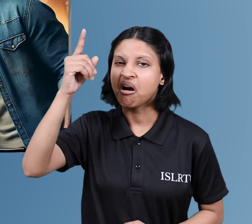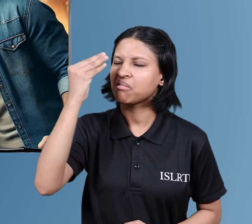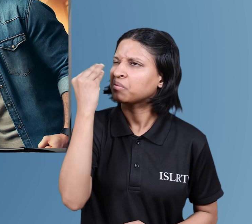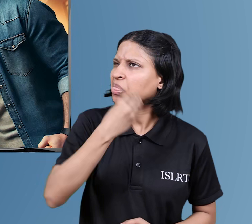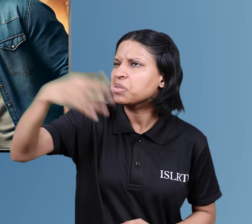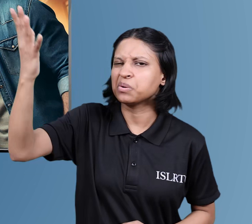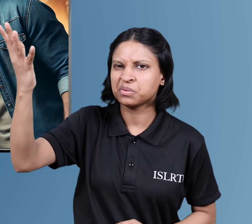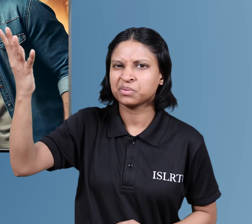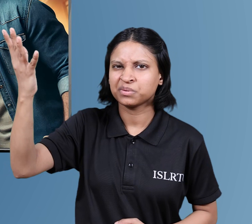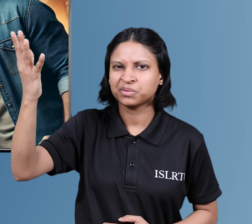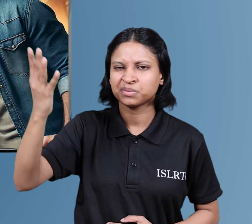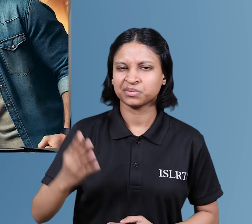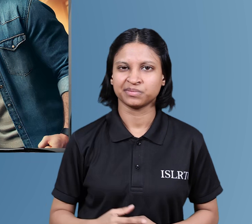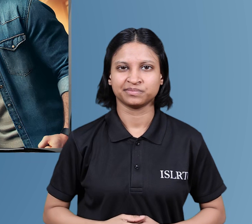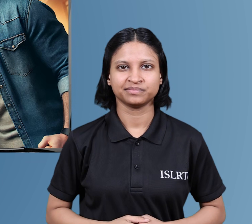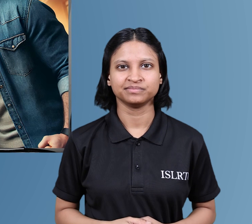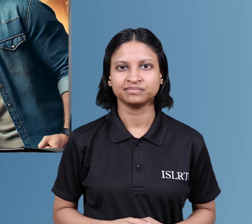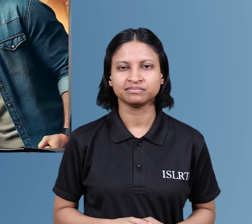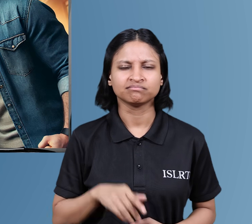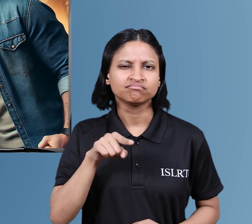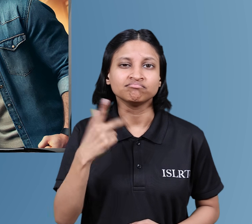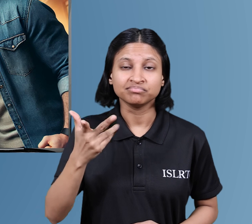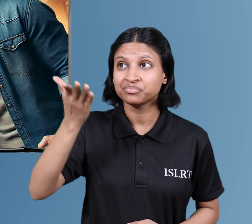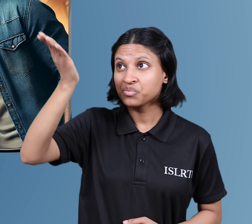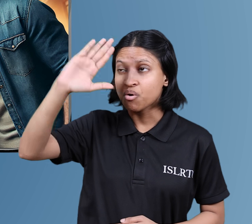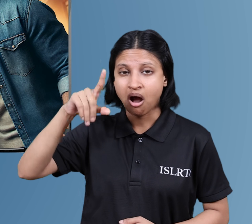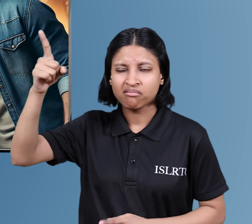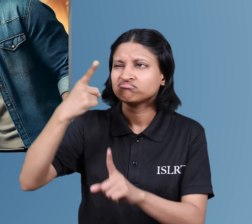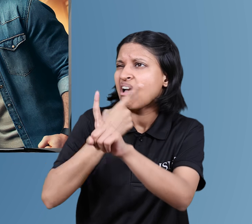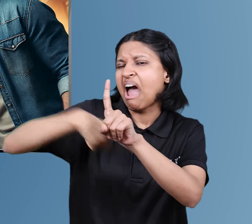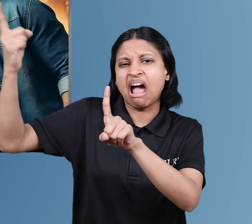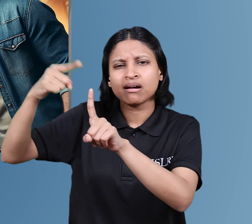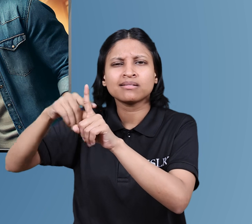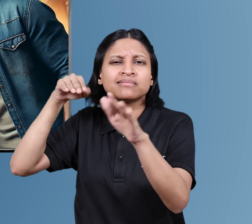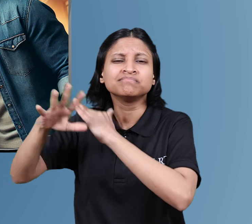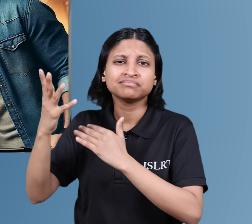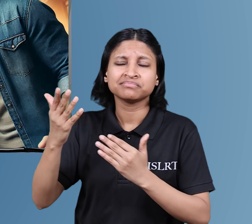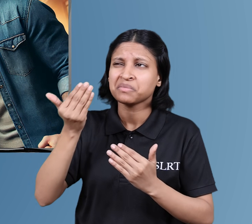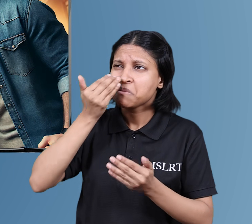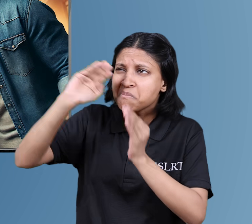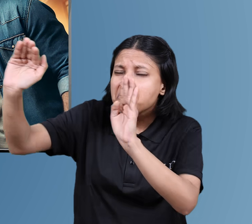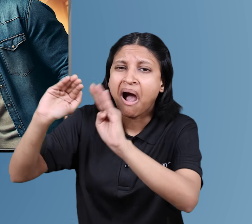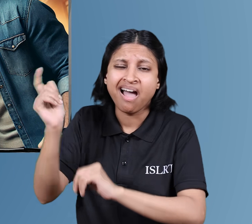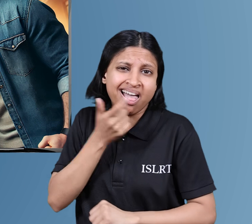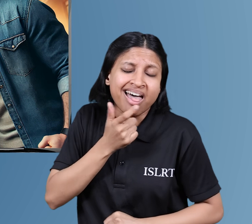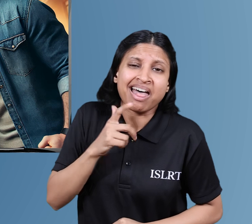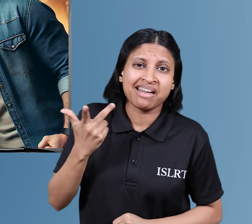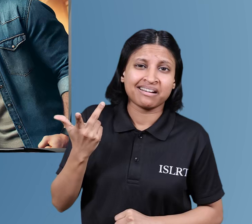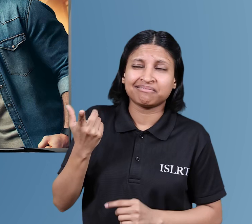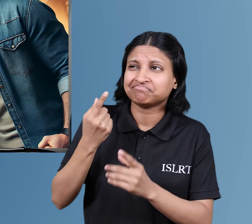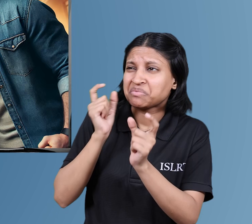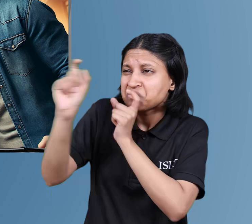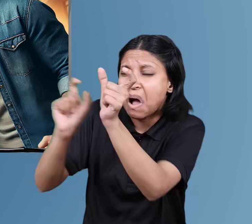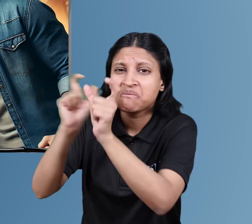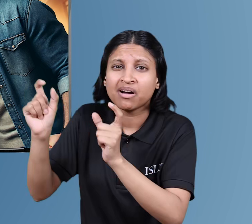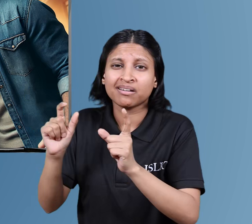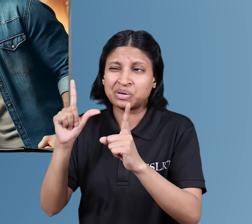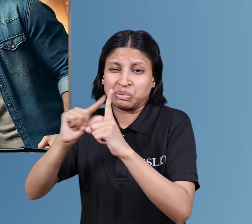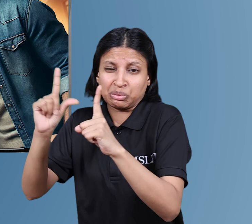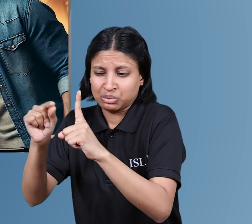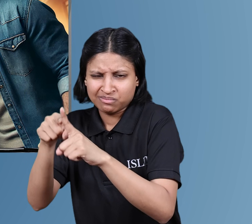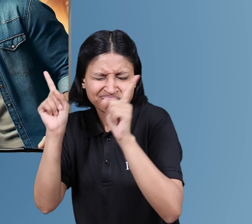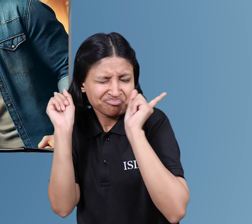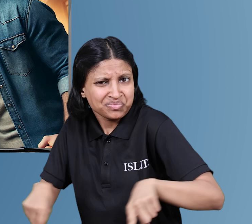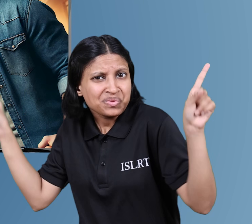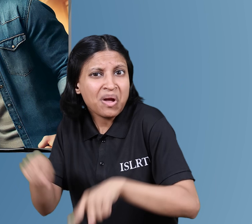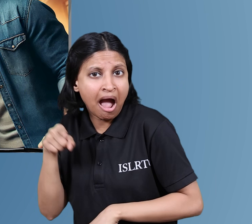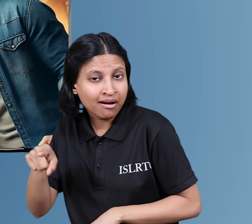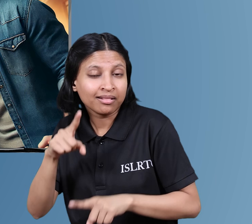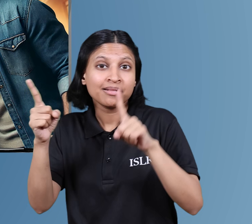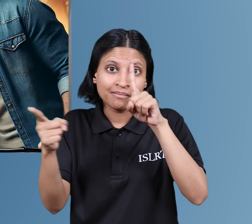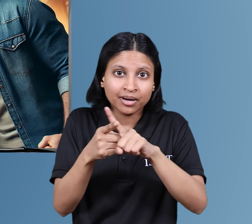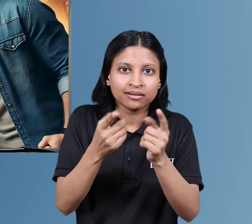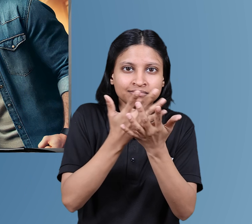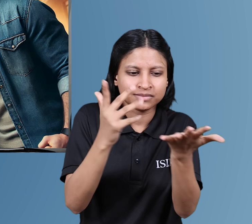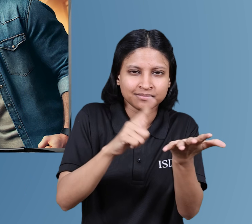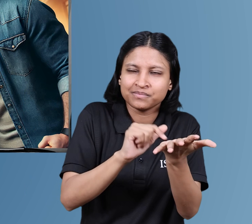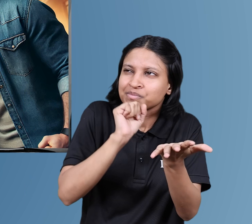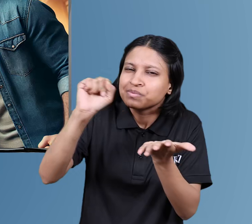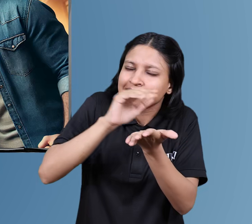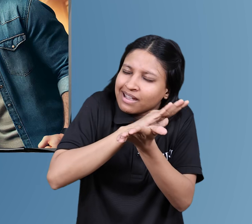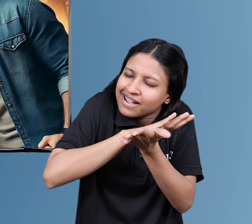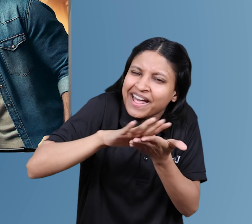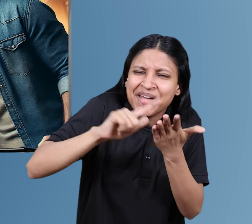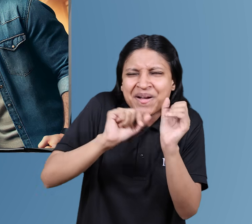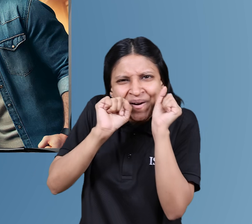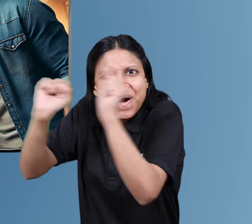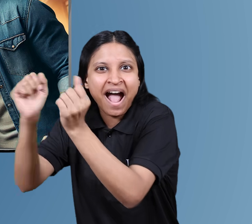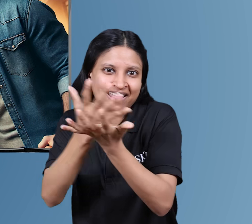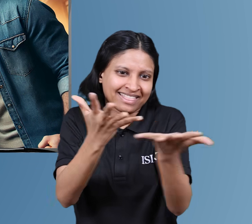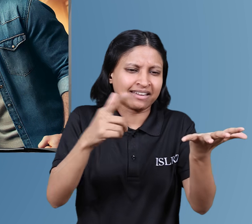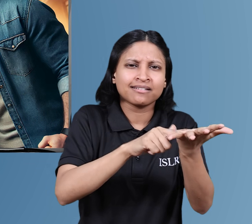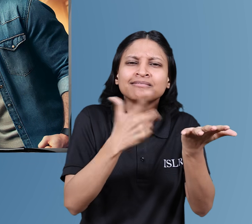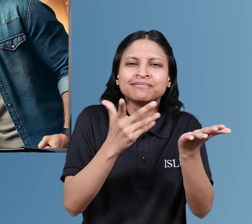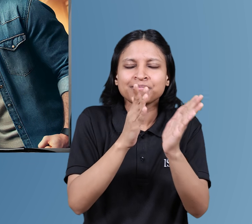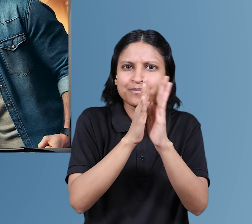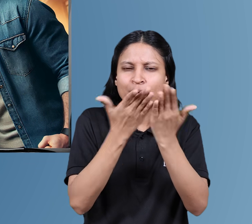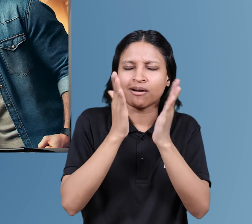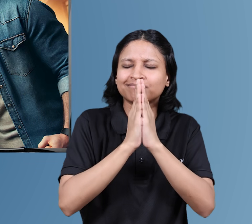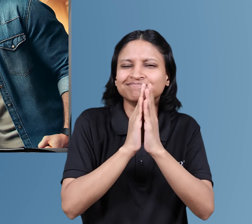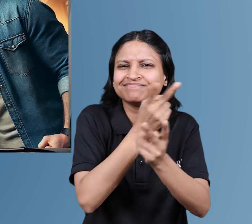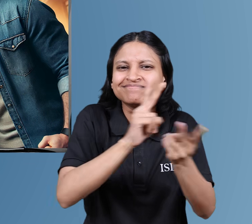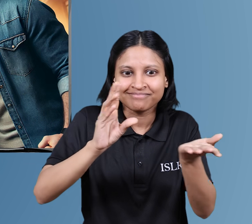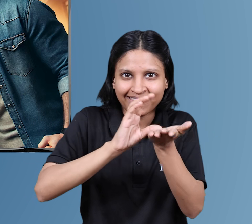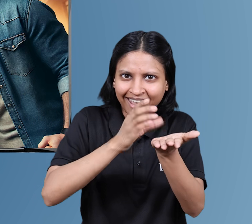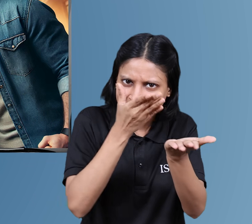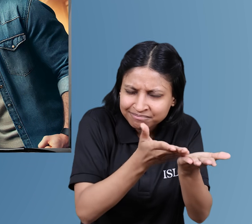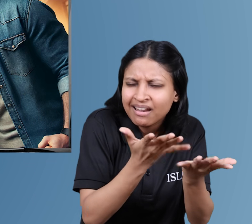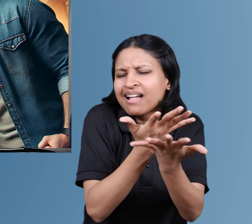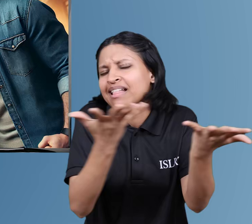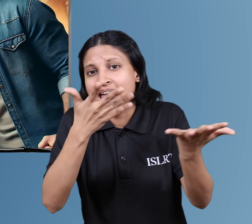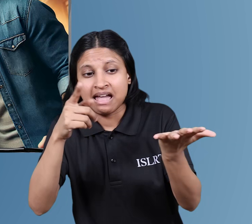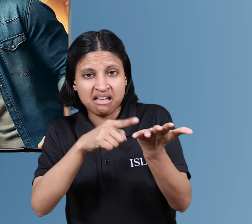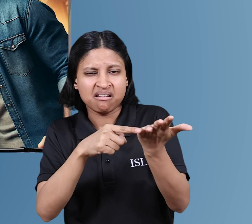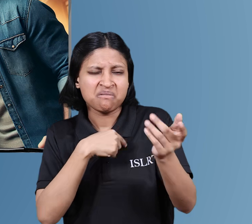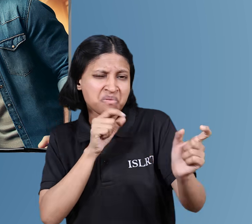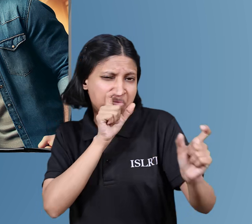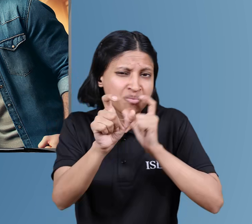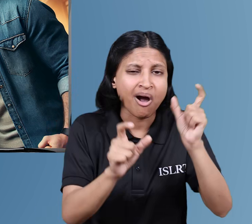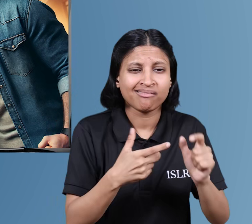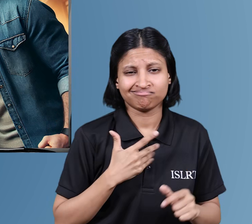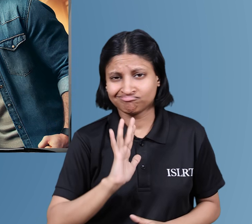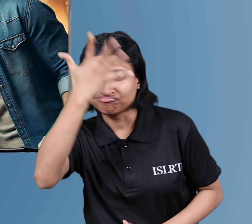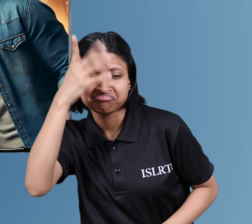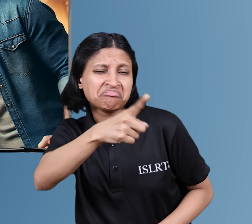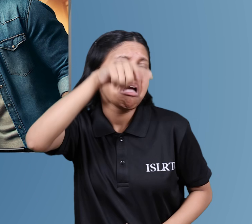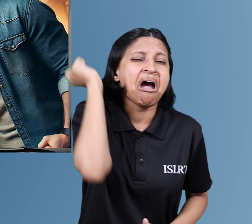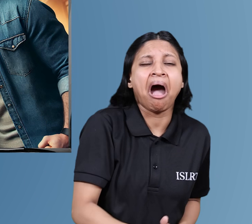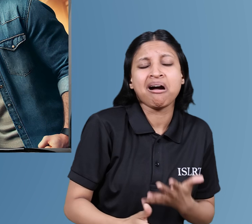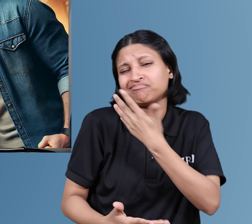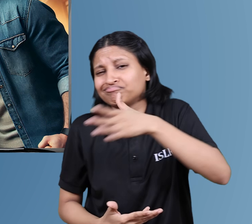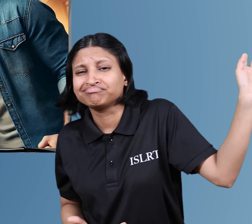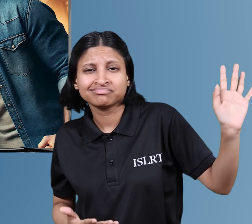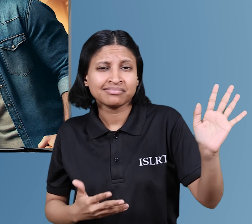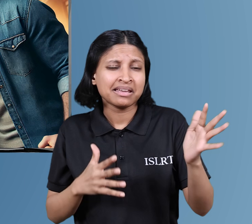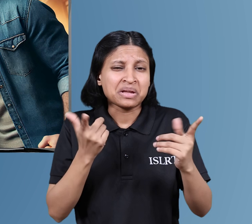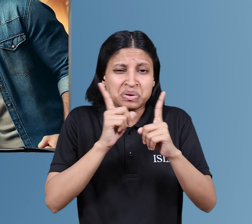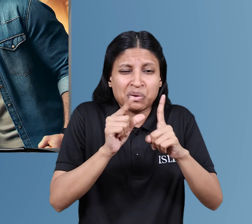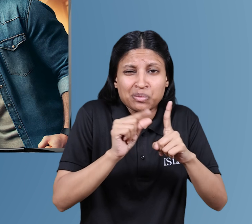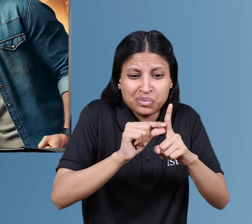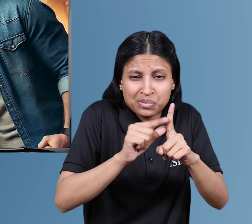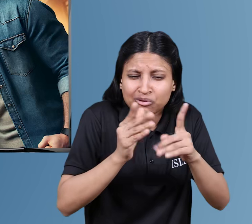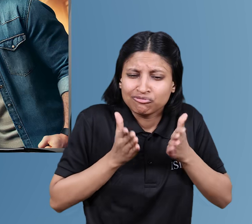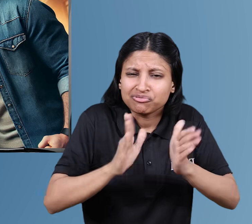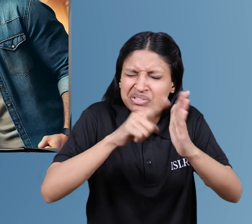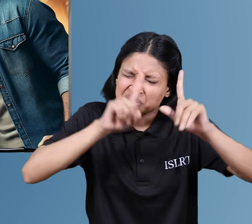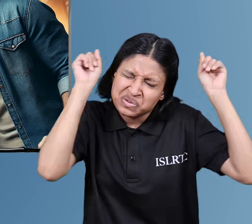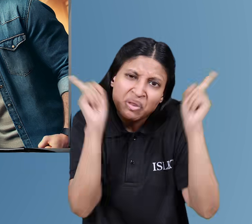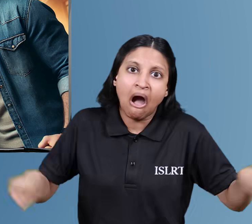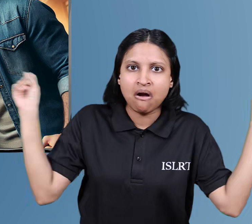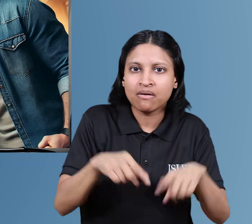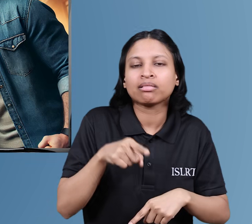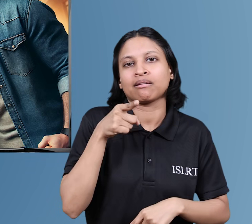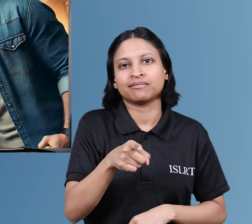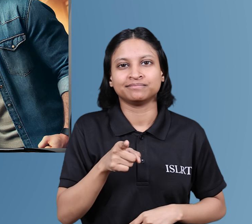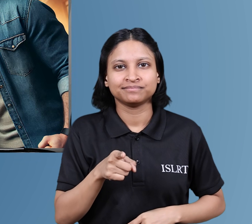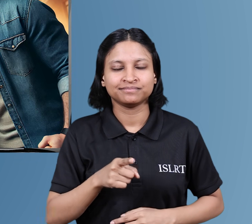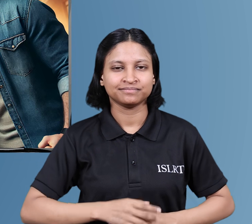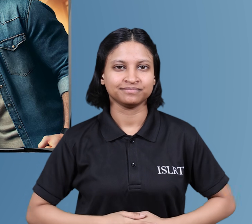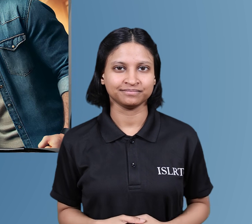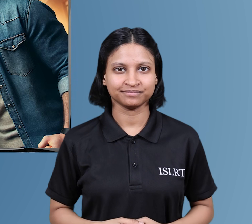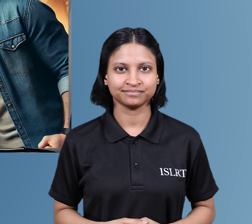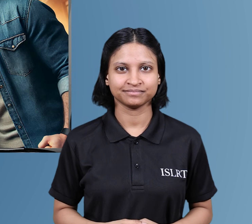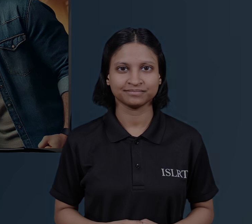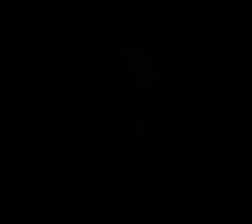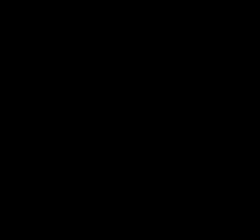Blasphemy Blasphemy refers to speaking against God, which includes mocking, disrespecting, or using abusive language, all of which are deemed inappropriate. It also involves making negative comments about sacred things associated with God, such as religious texts showing a lack of respect for them, or claiming they are worthless.